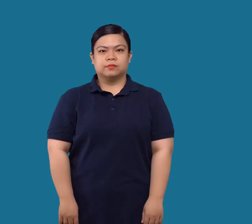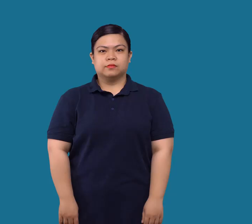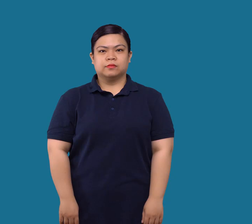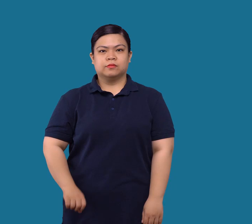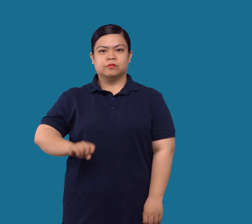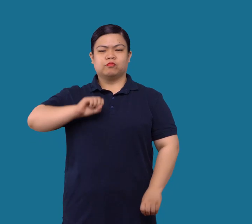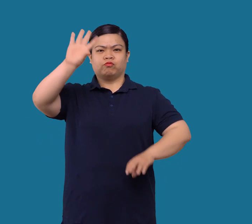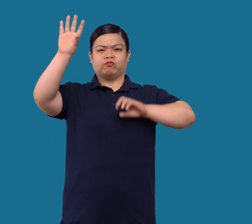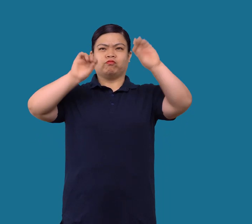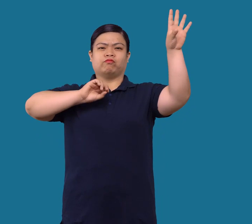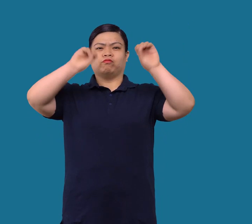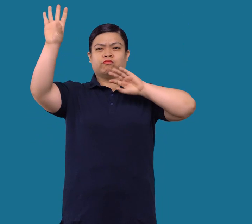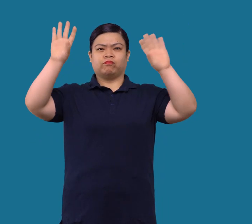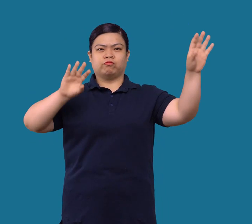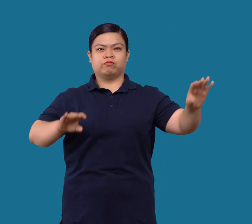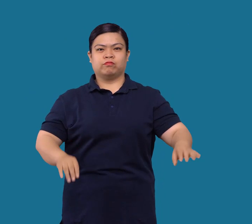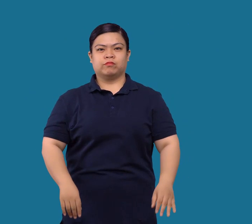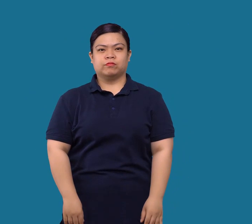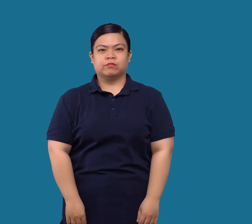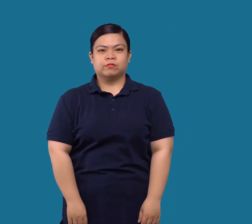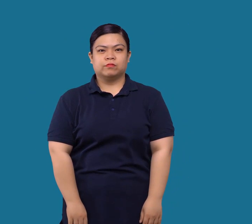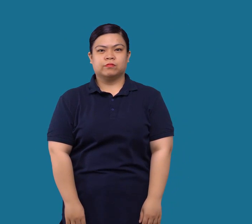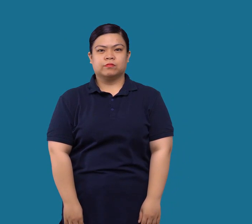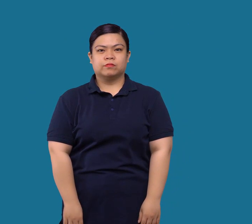pháo hoa